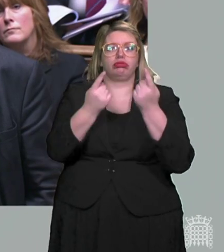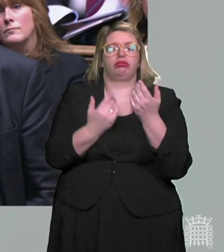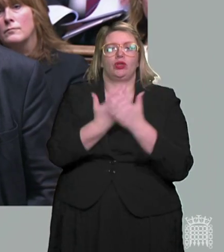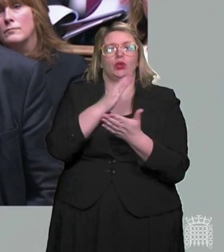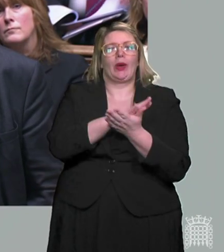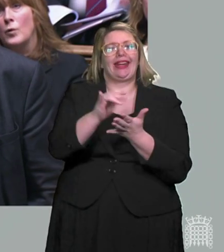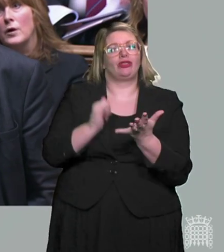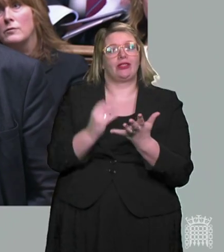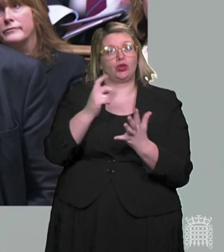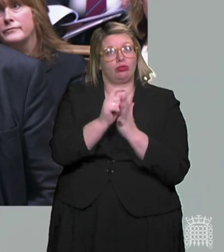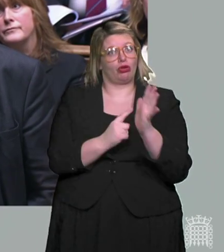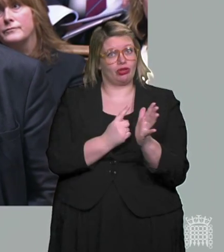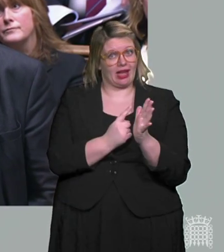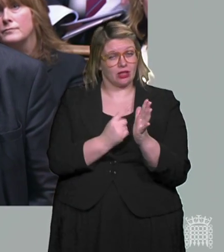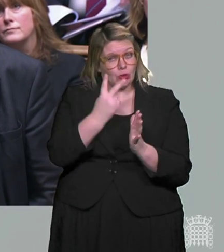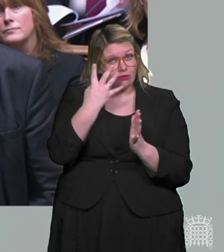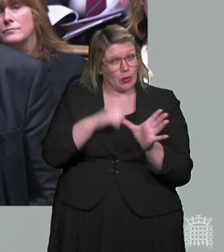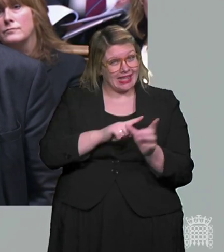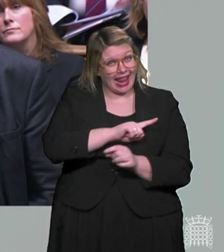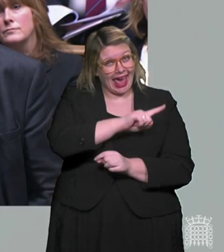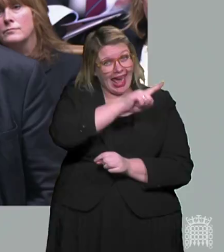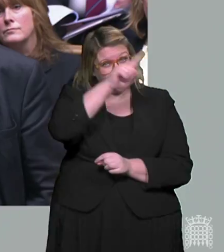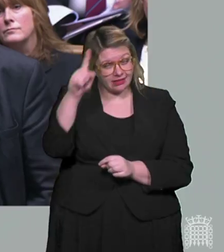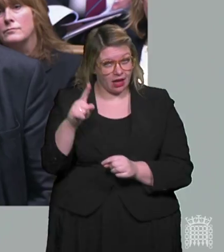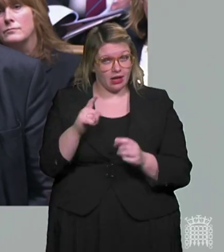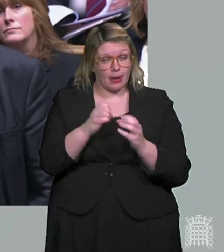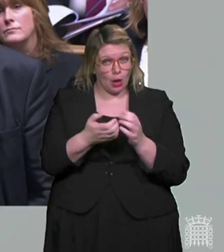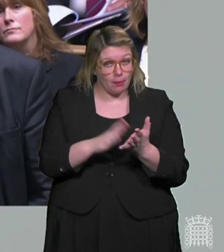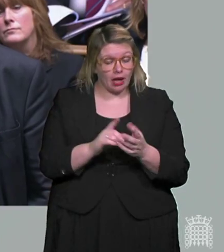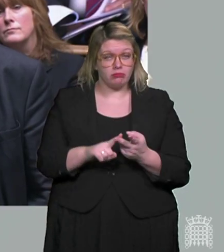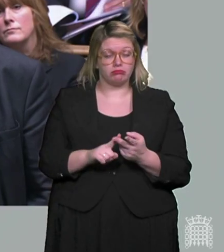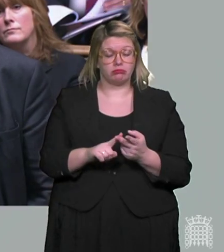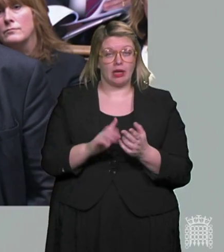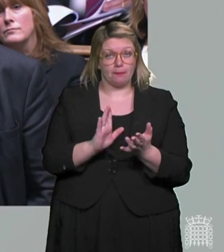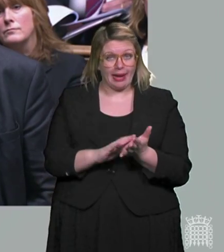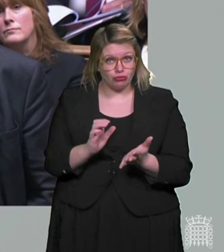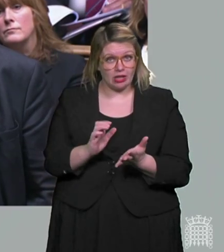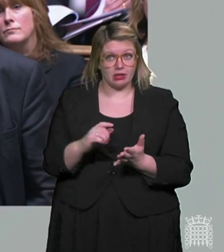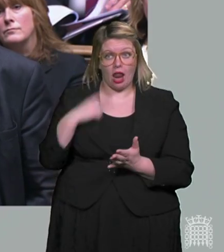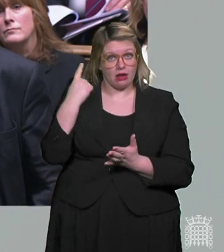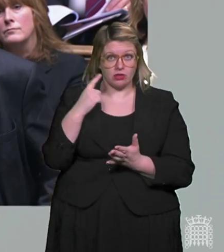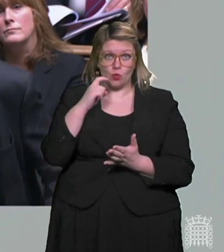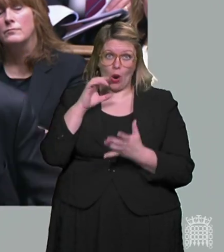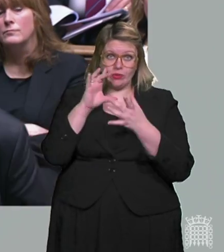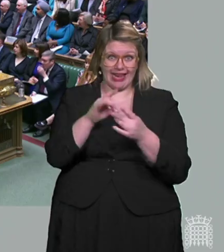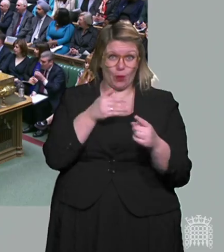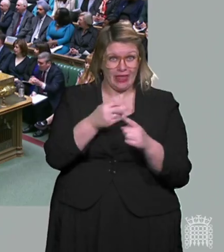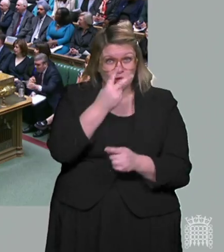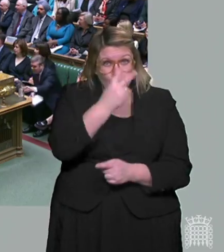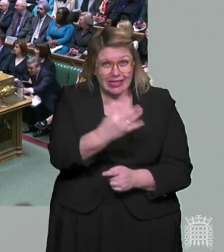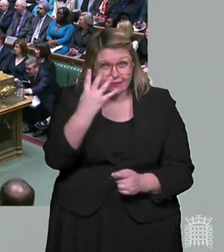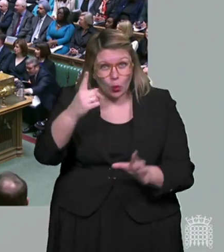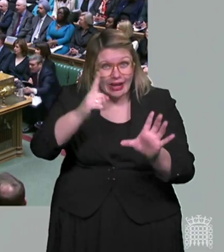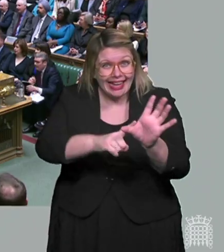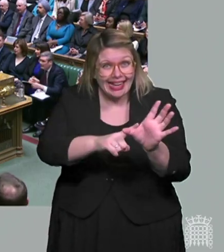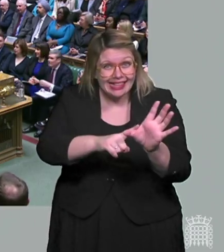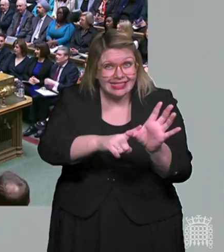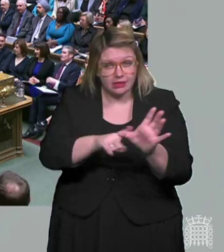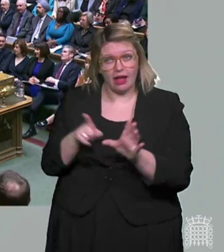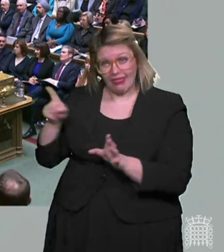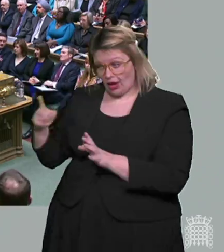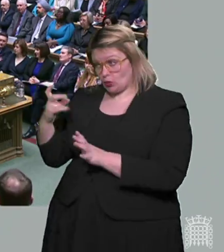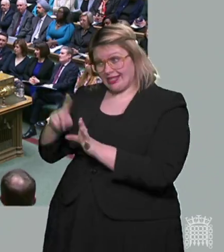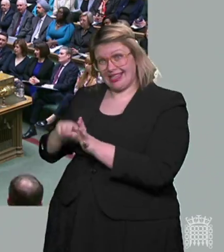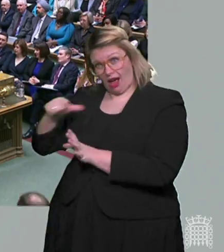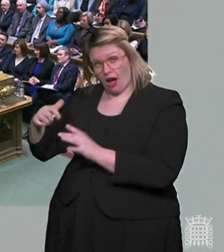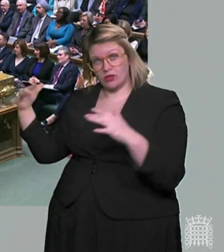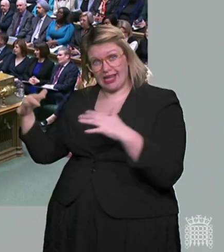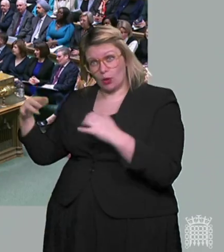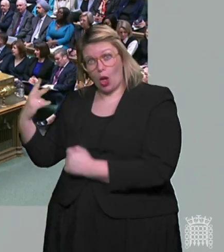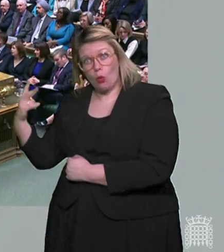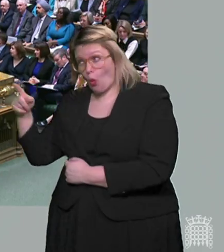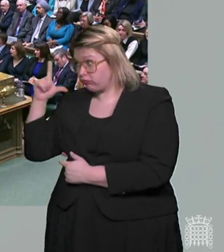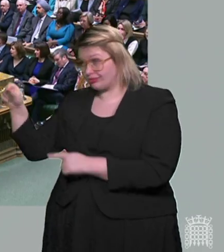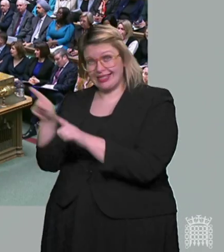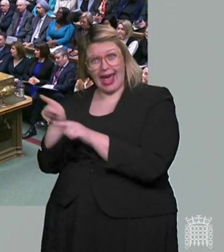Speed 2 would happen, it is now expected that Birmingham, Manchester and London will not be linked by that time?